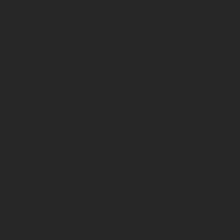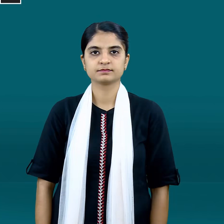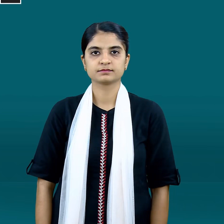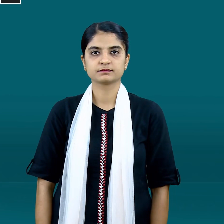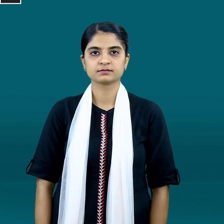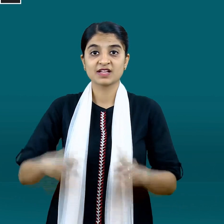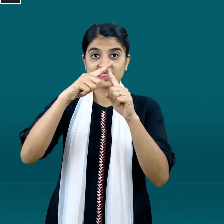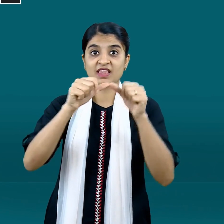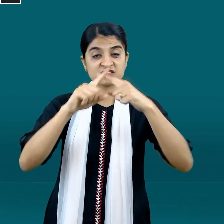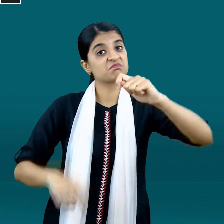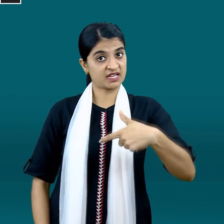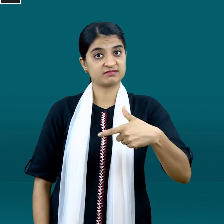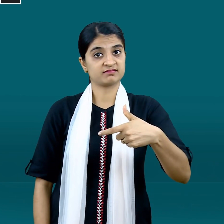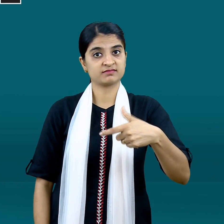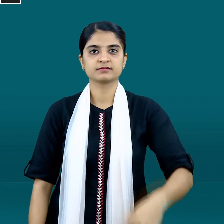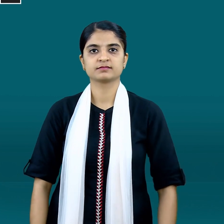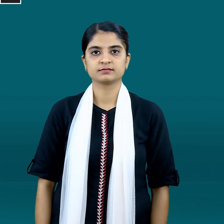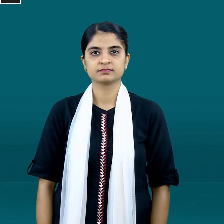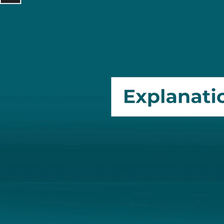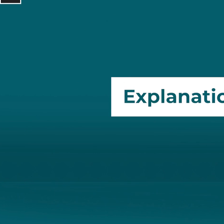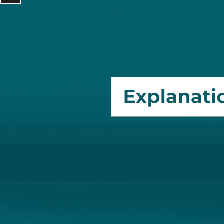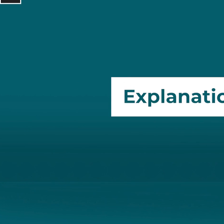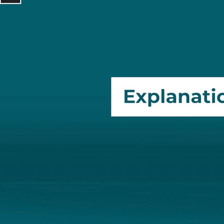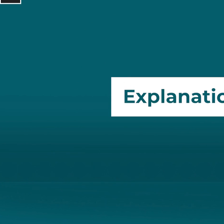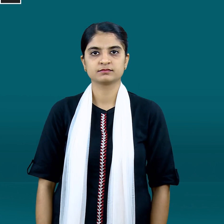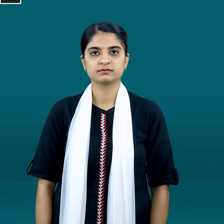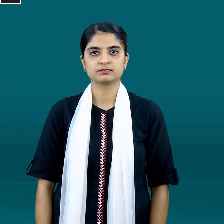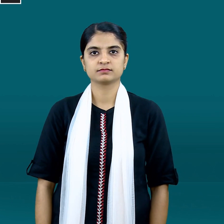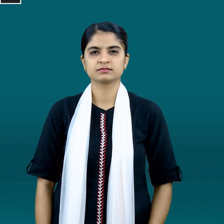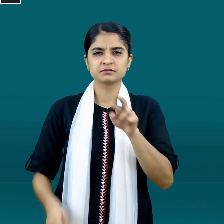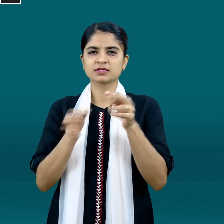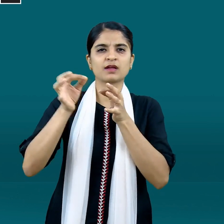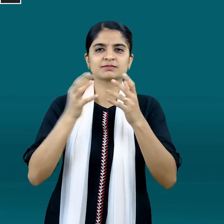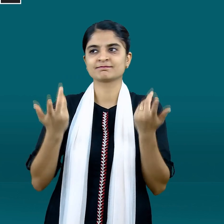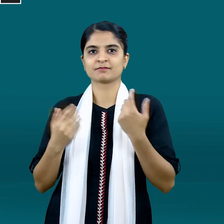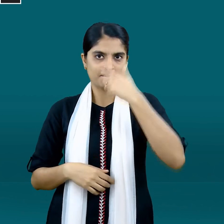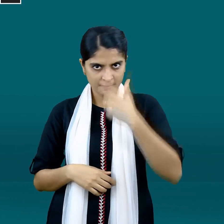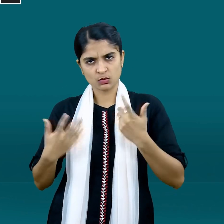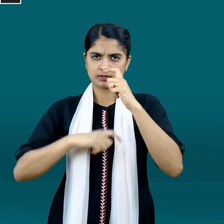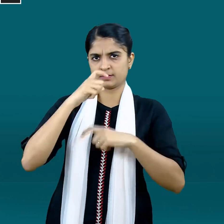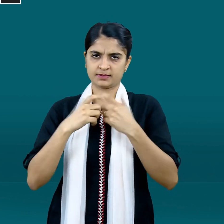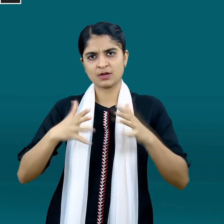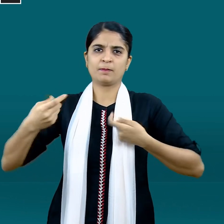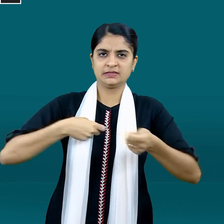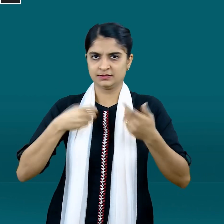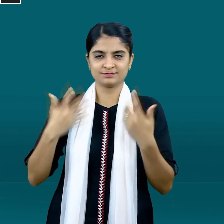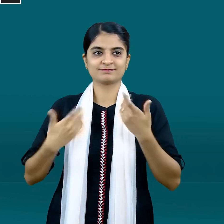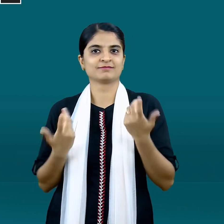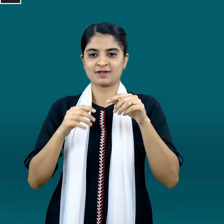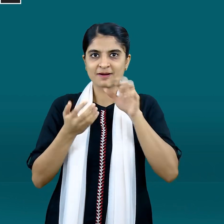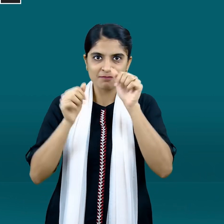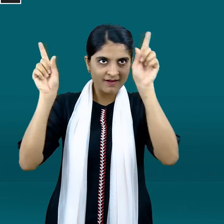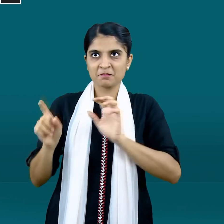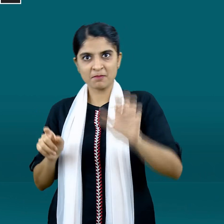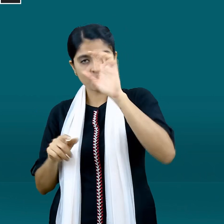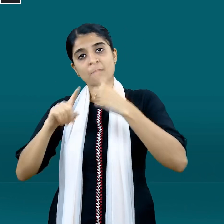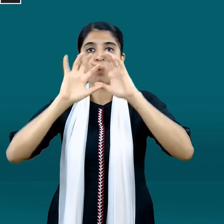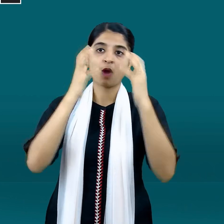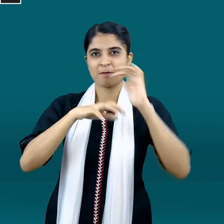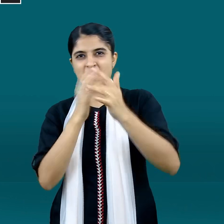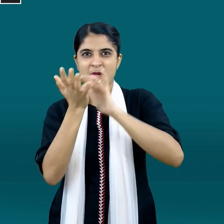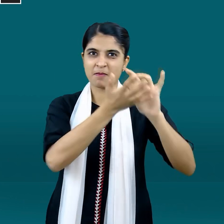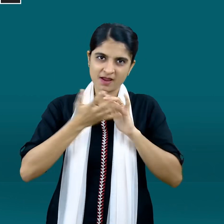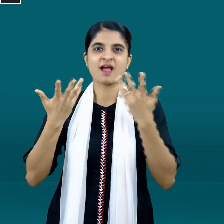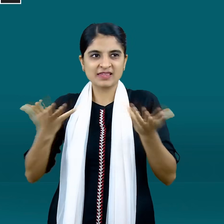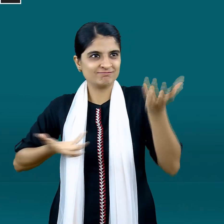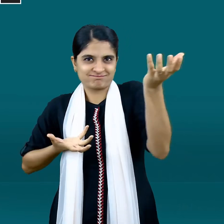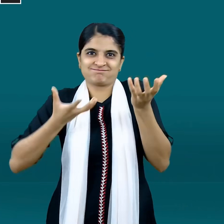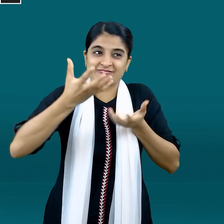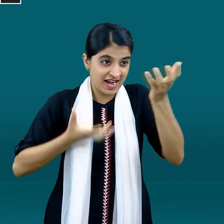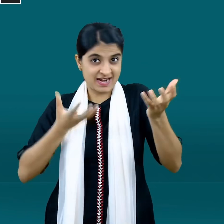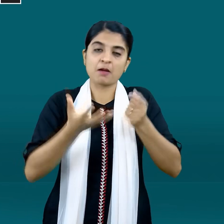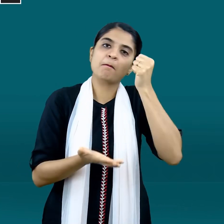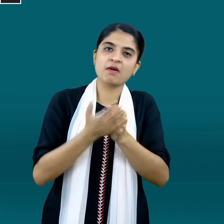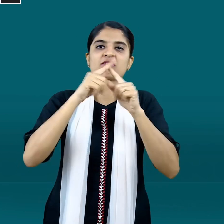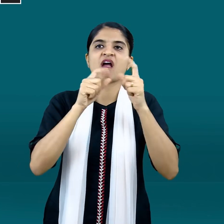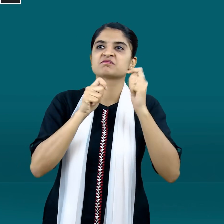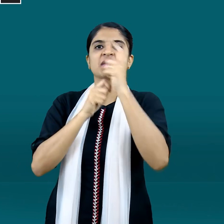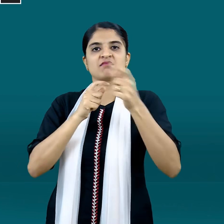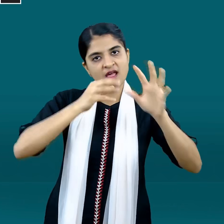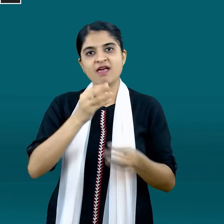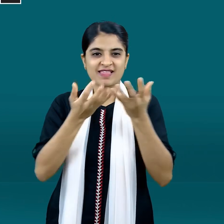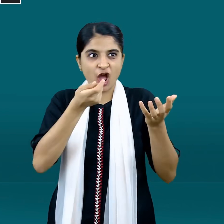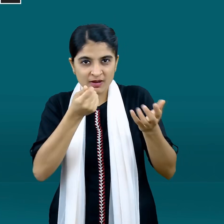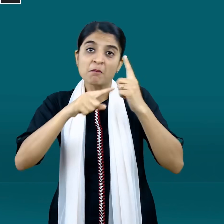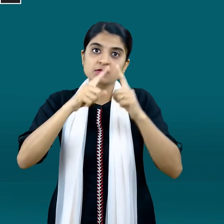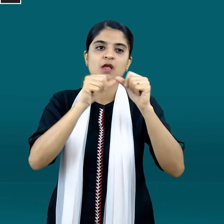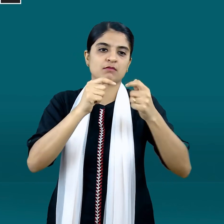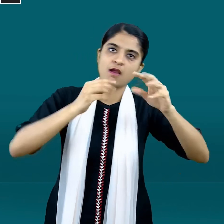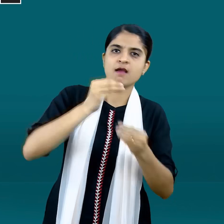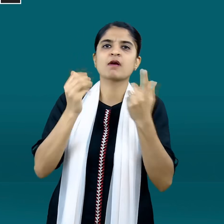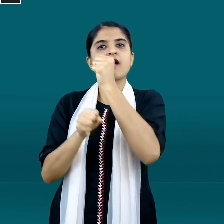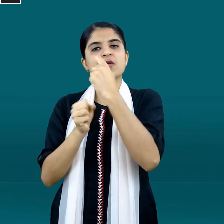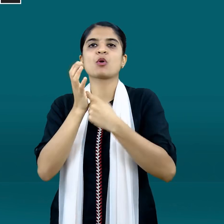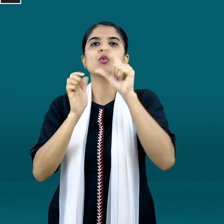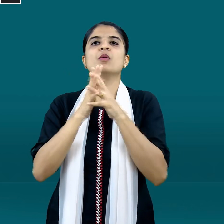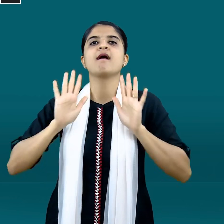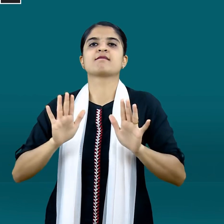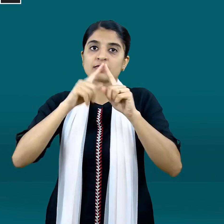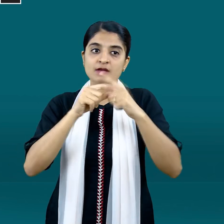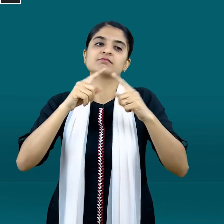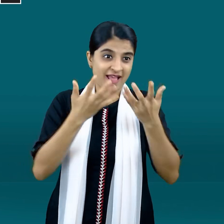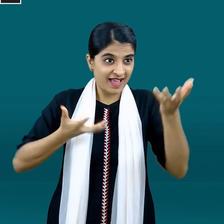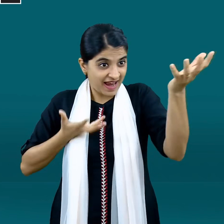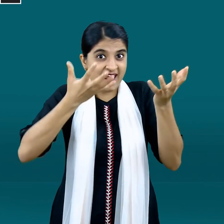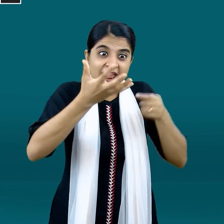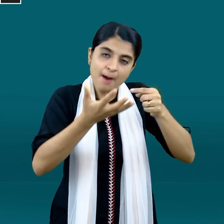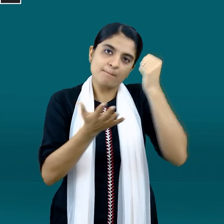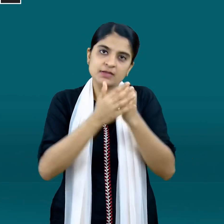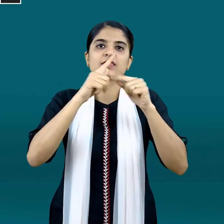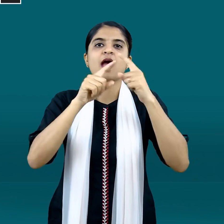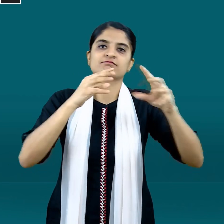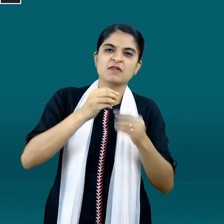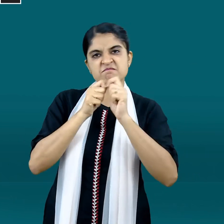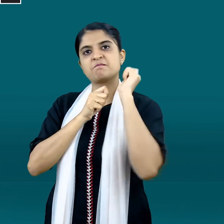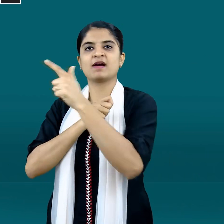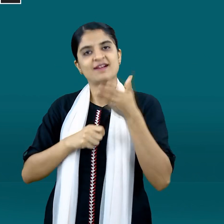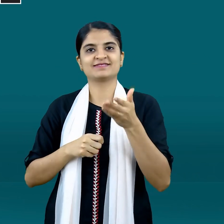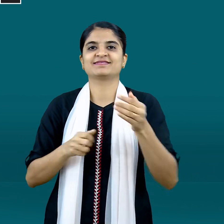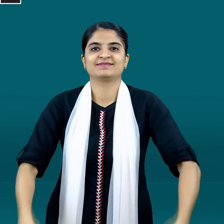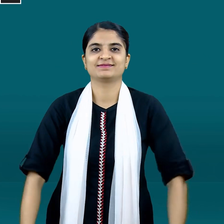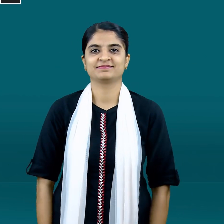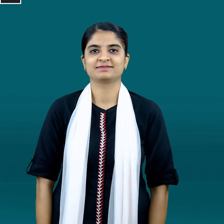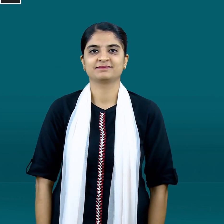Tax